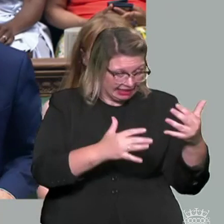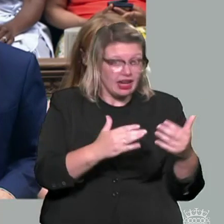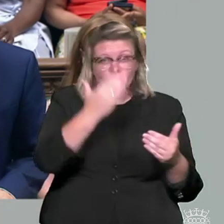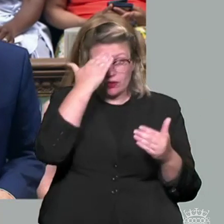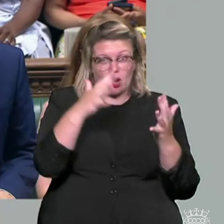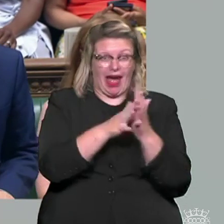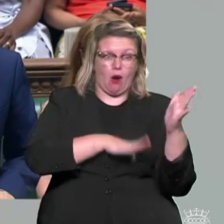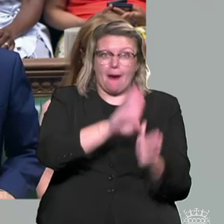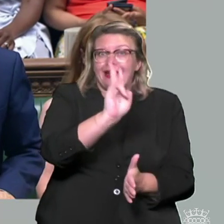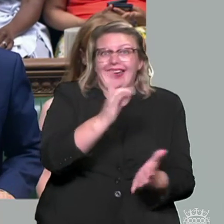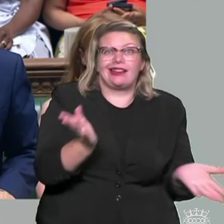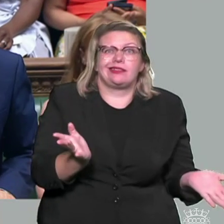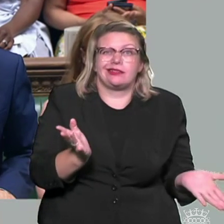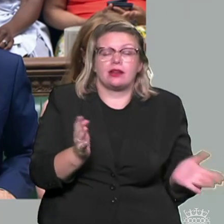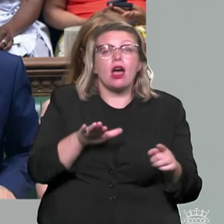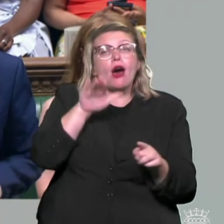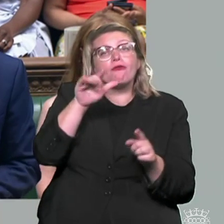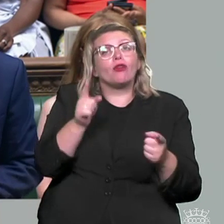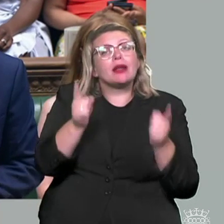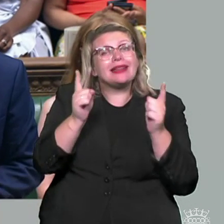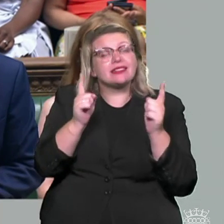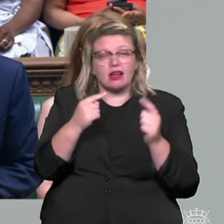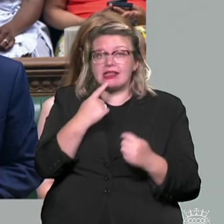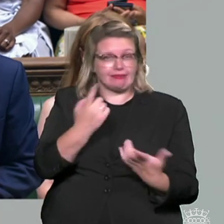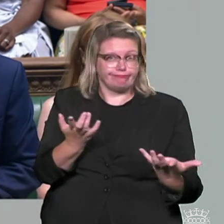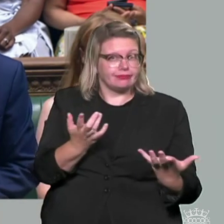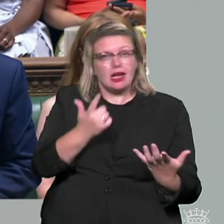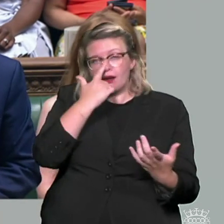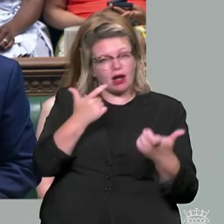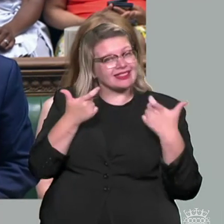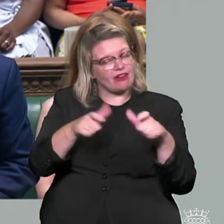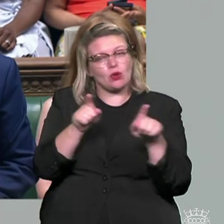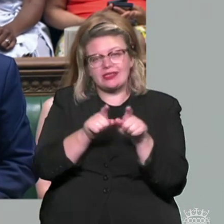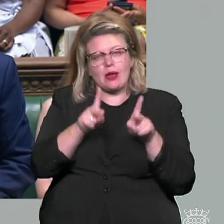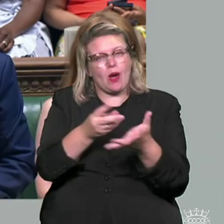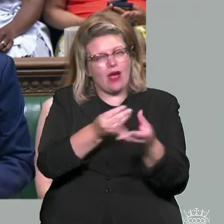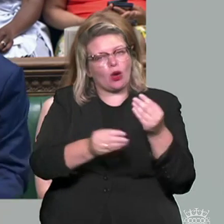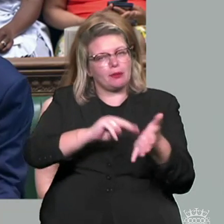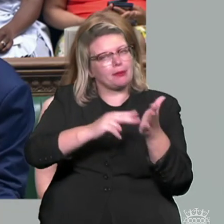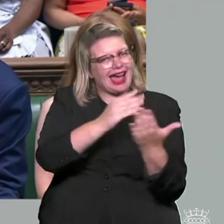The Foreign Secretary says we cannot go on with our current economic policy.